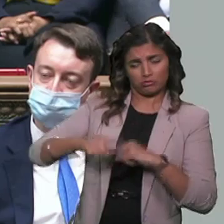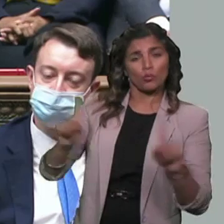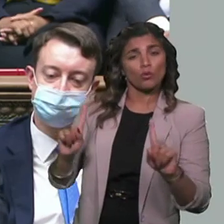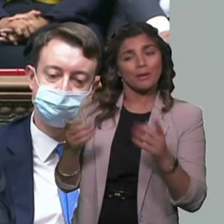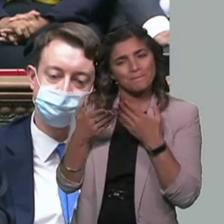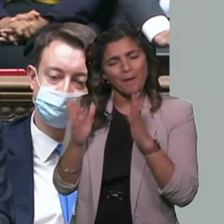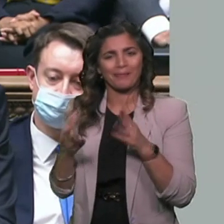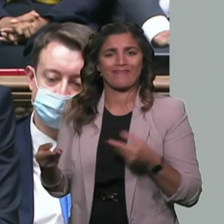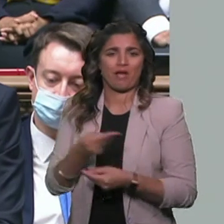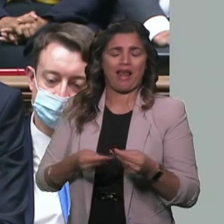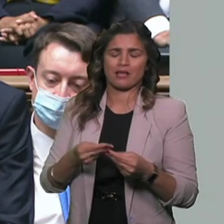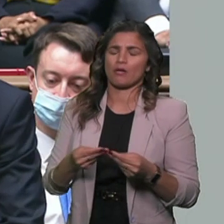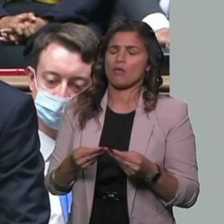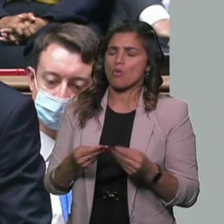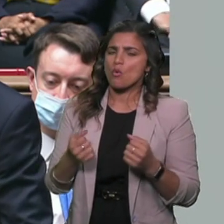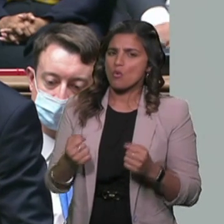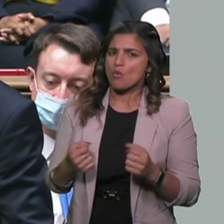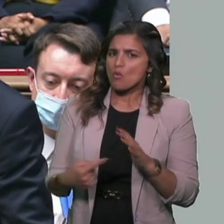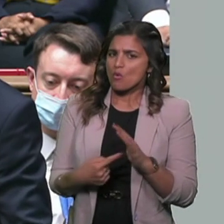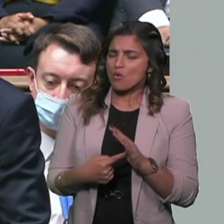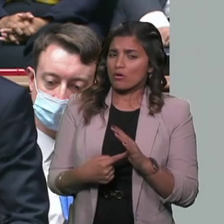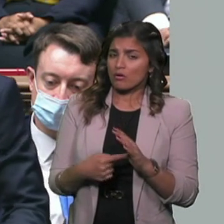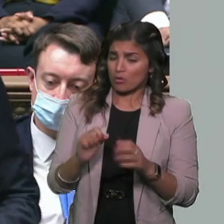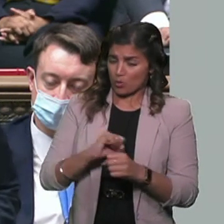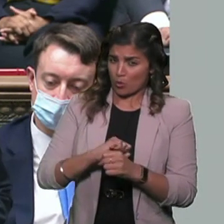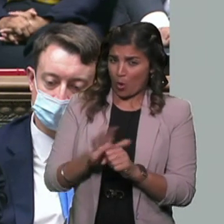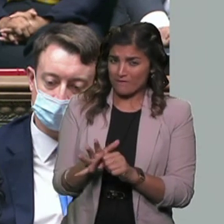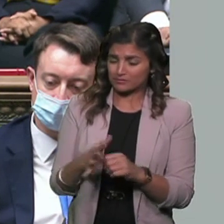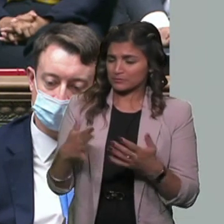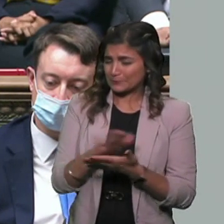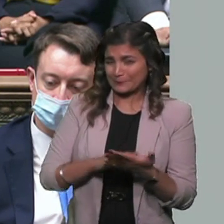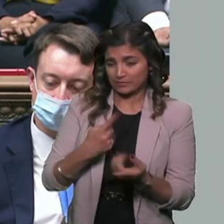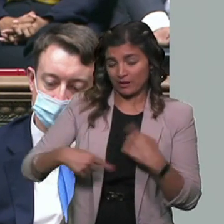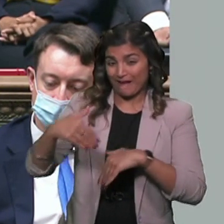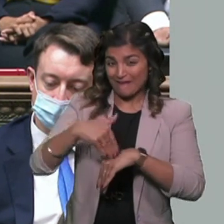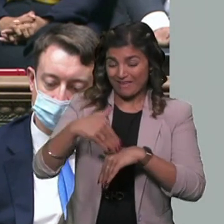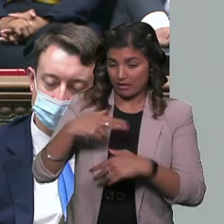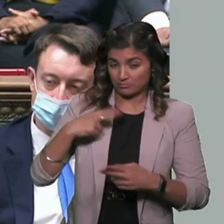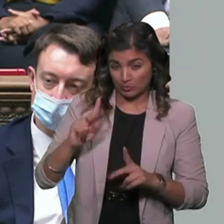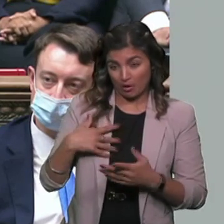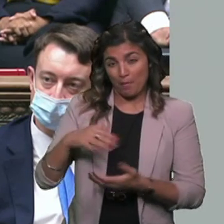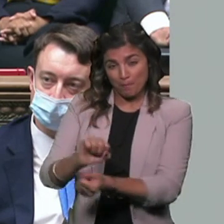Coronavirus left us with borrowing higher than at any time since the second world war.